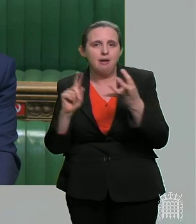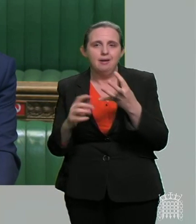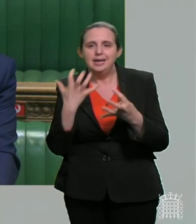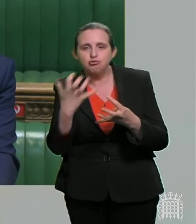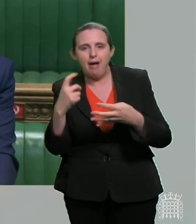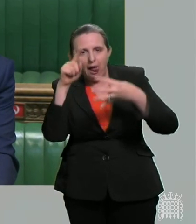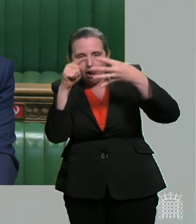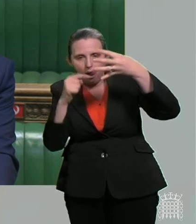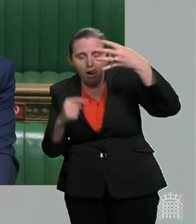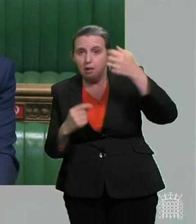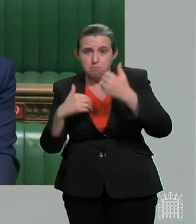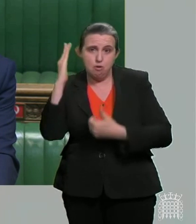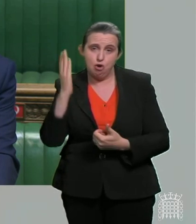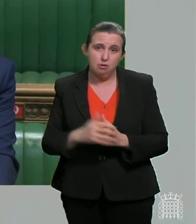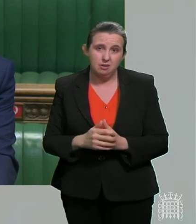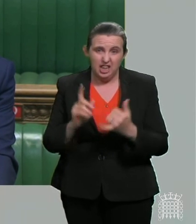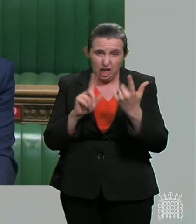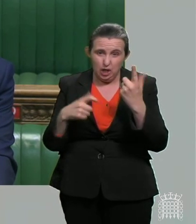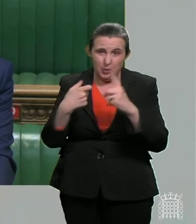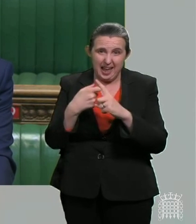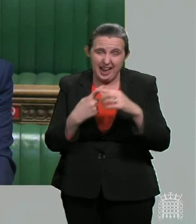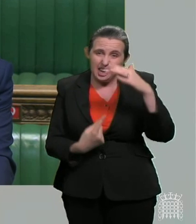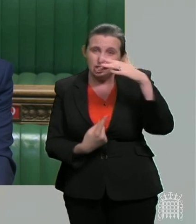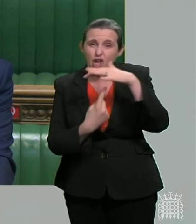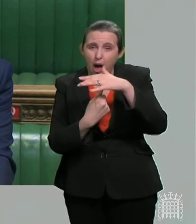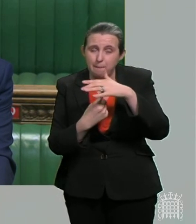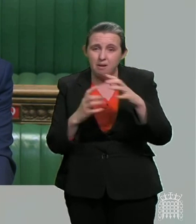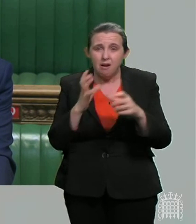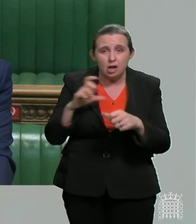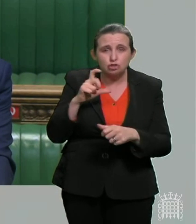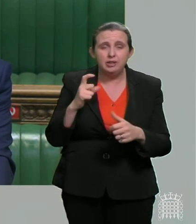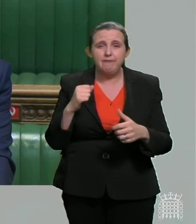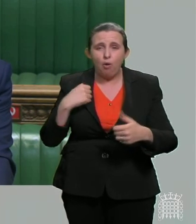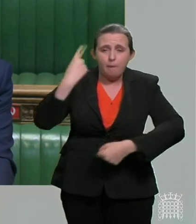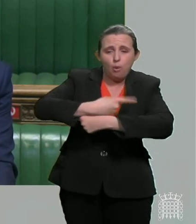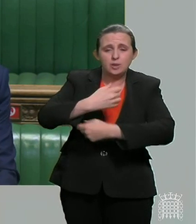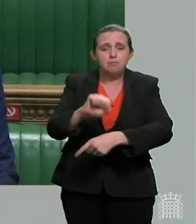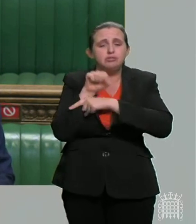In fact, Oxford University says that we are not even in the top bracket of countries for border restrictions.